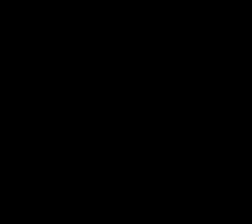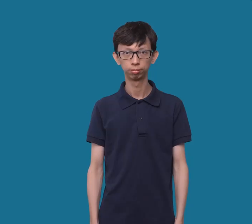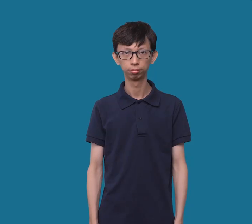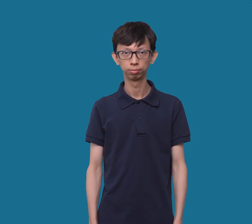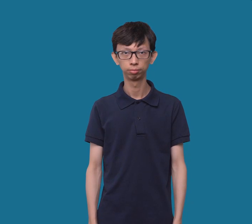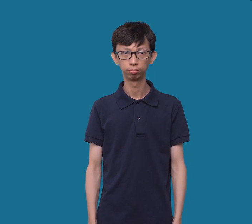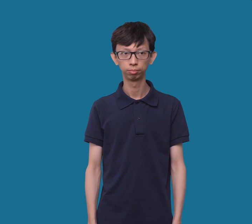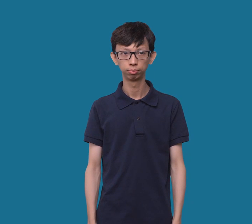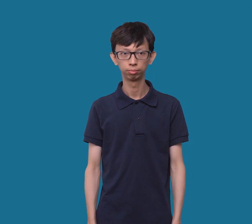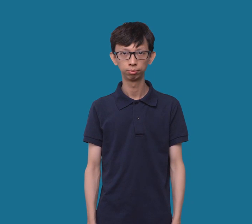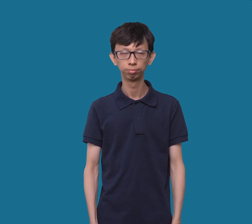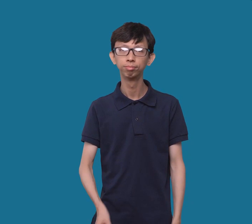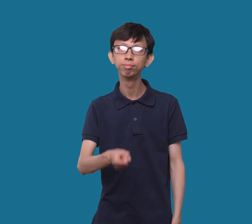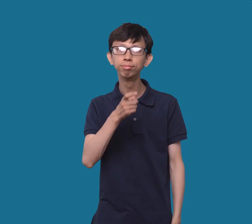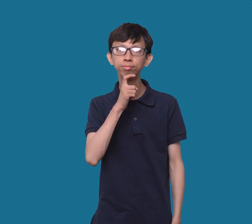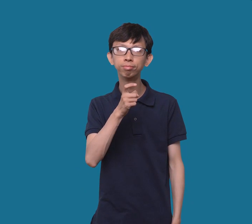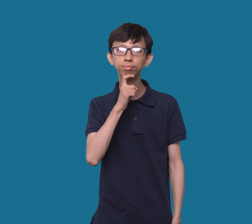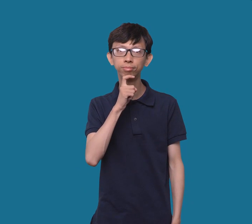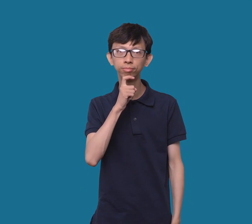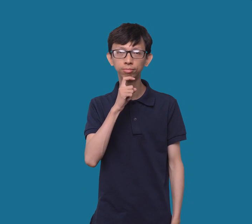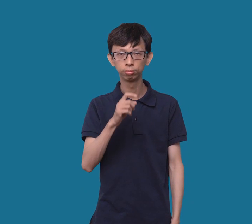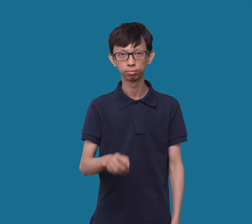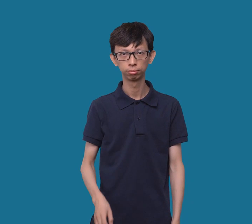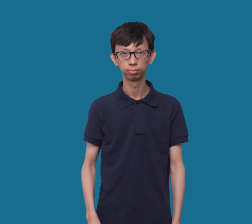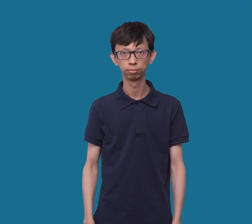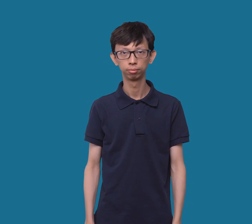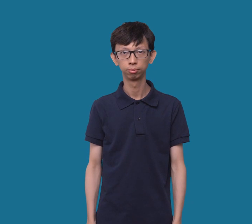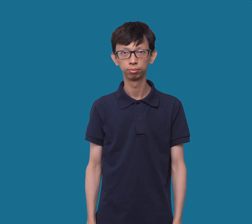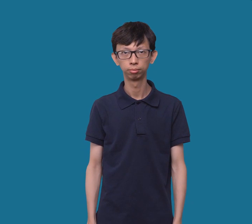vàng (kim loại)